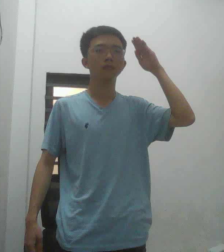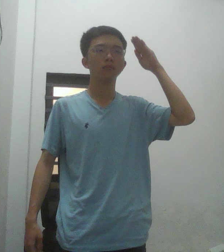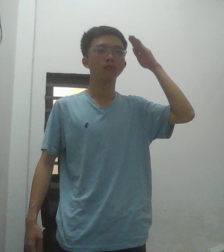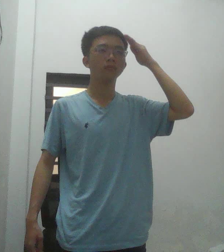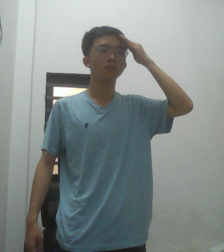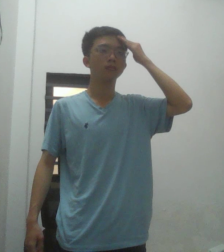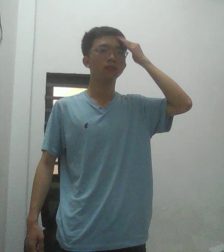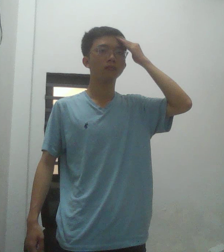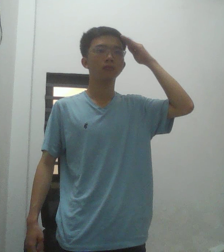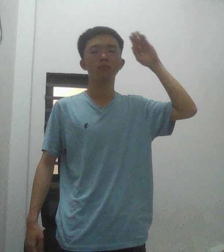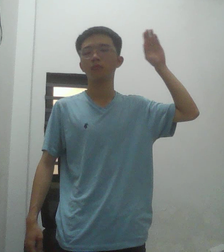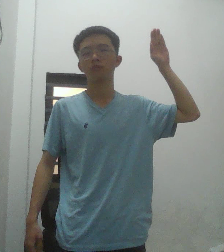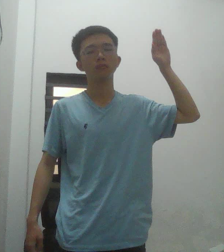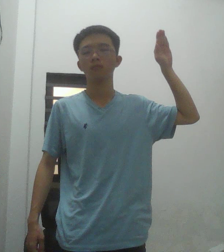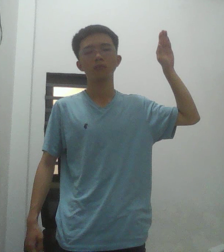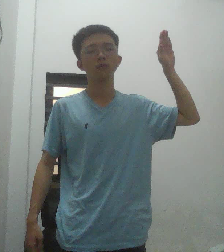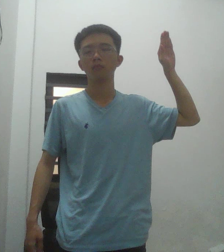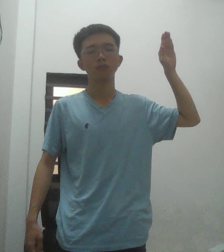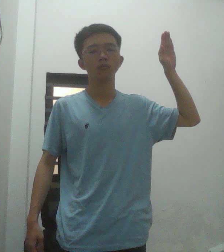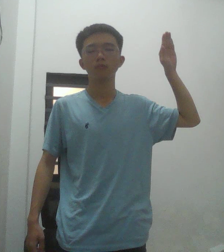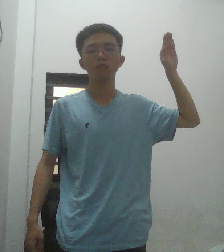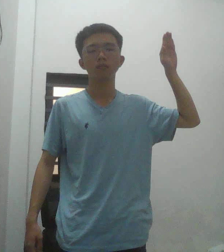khong biet